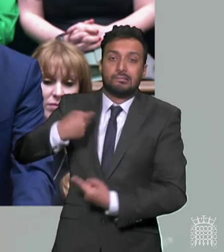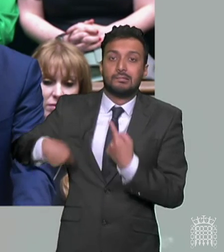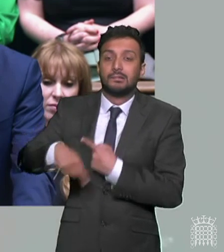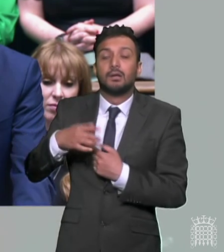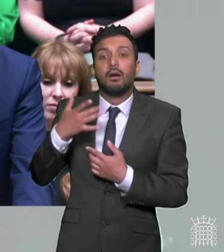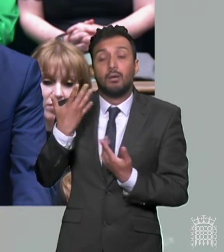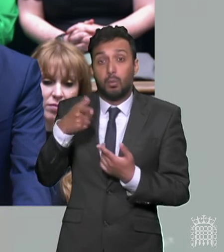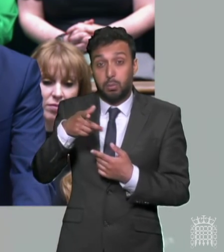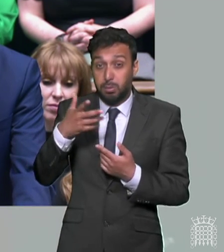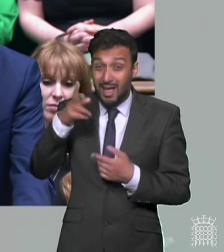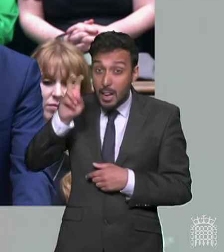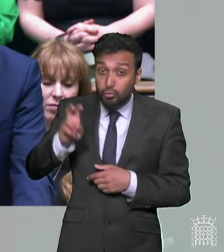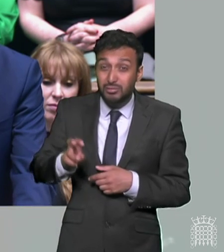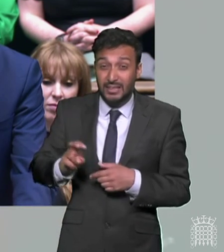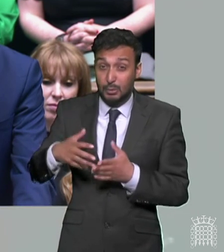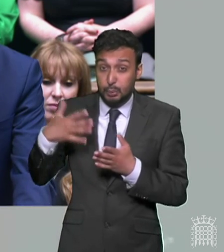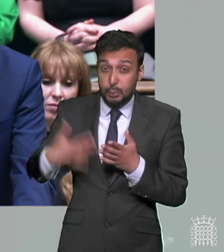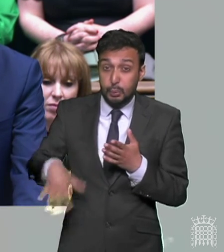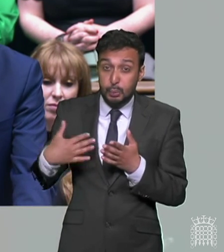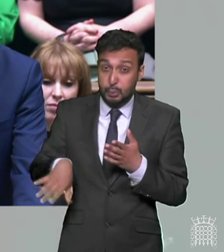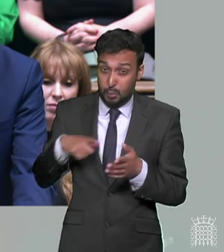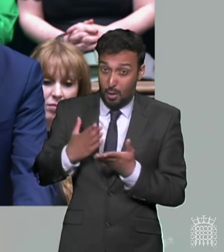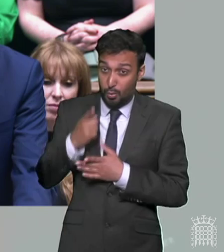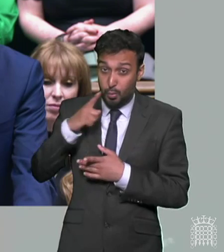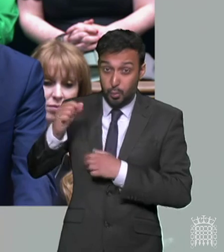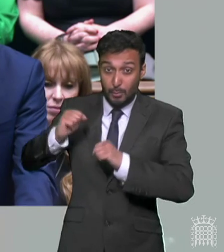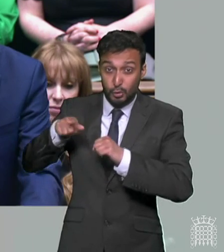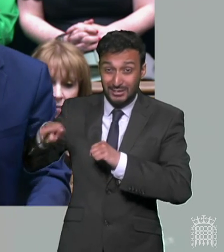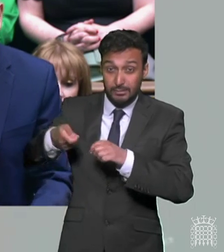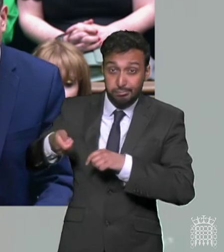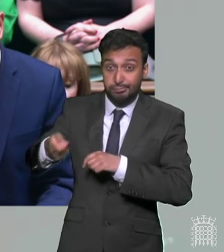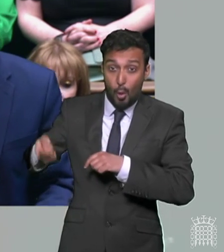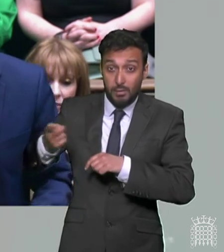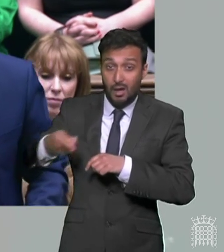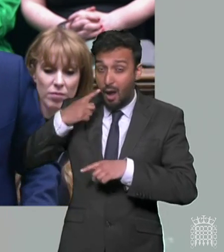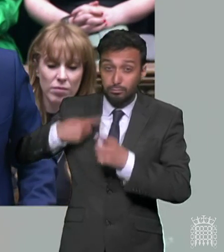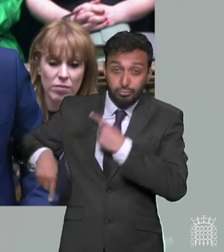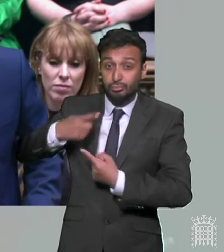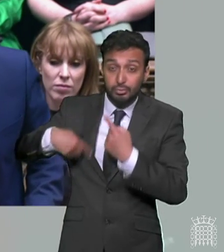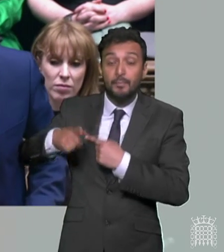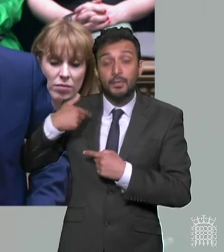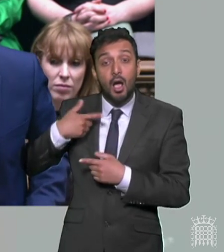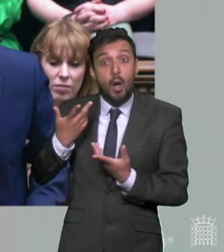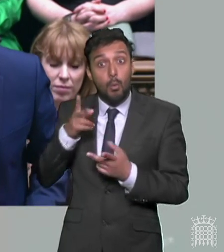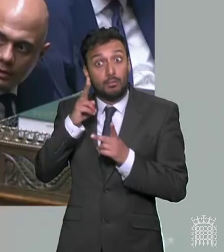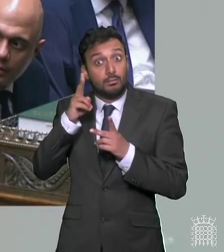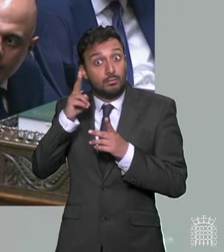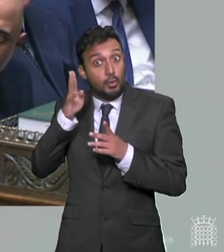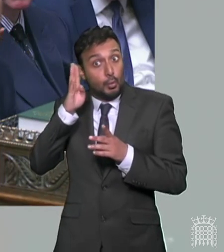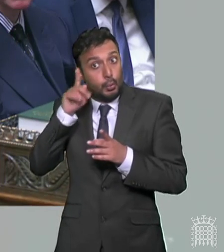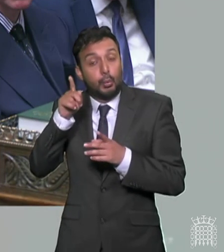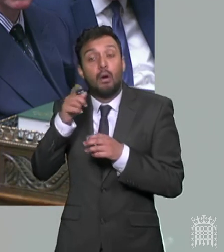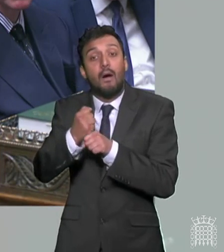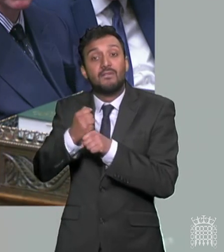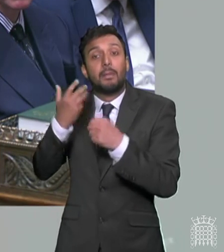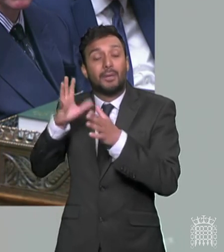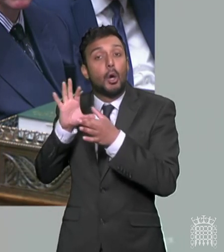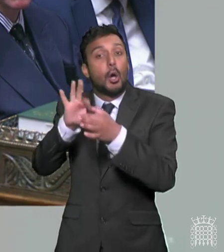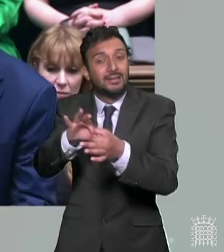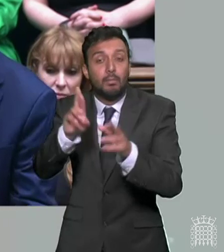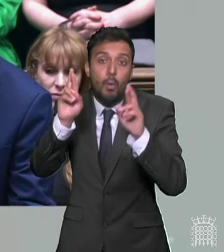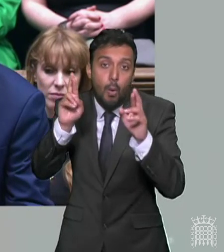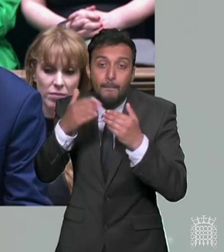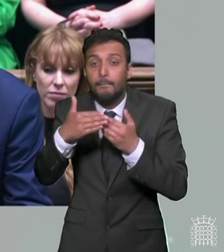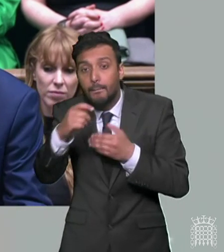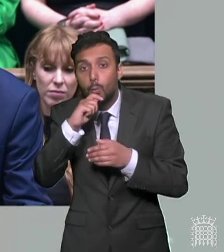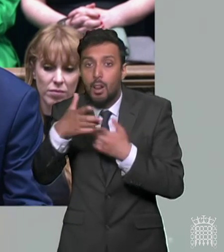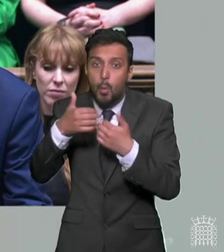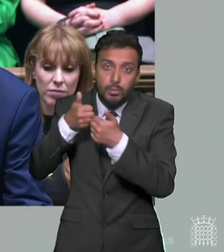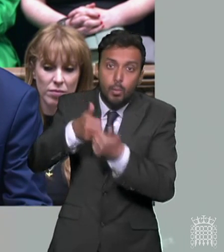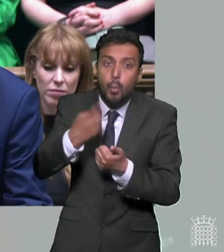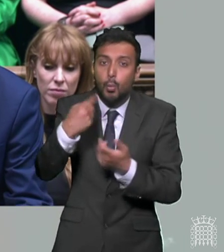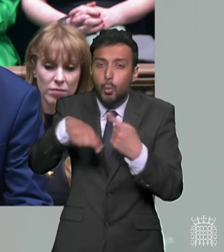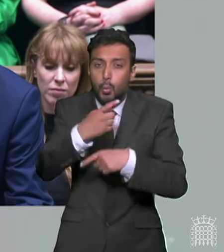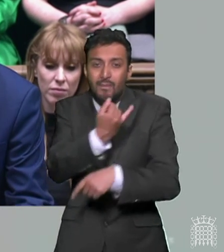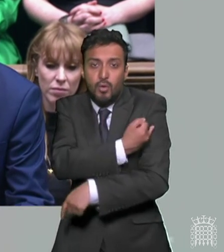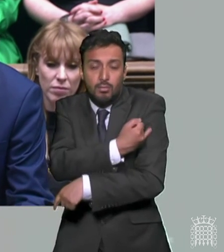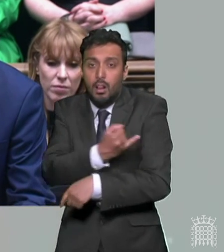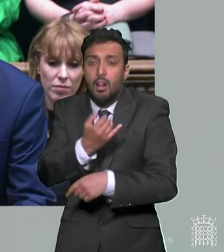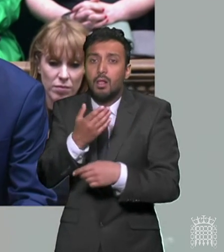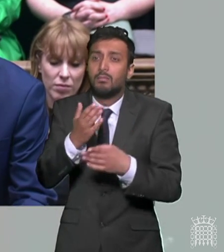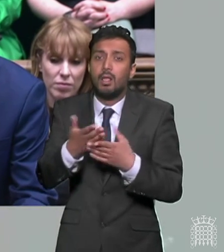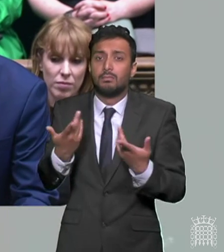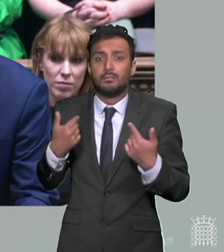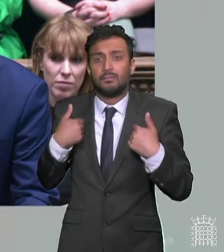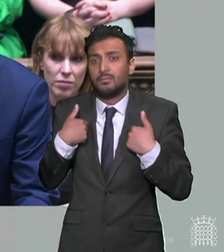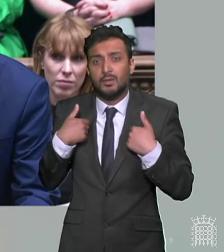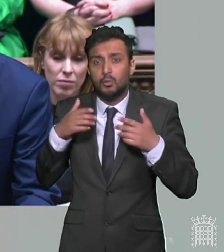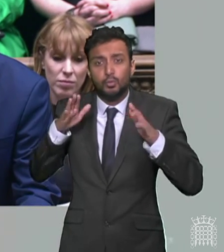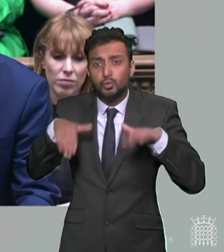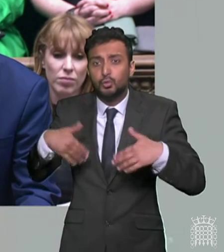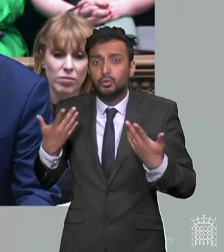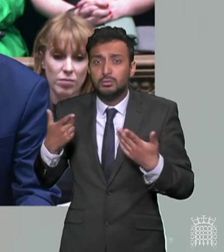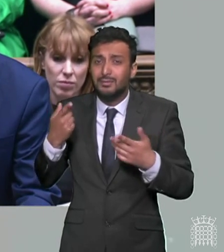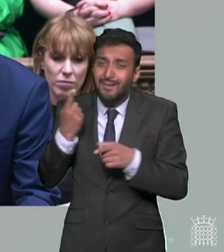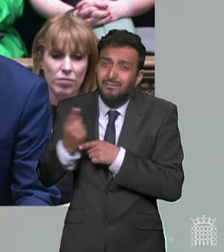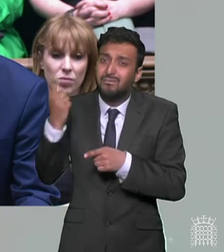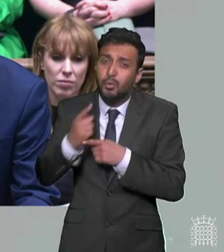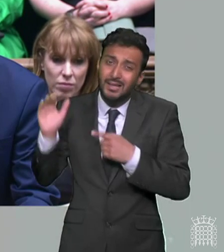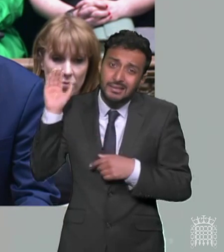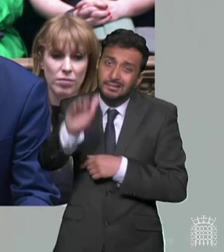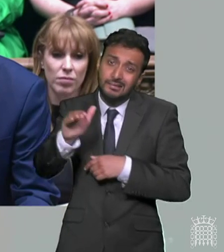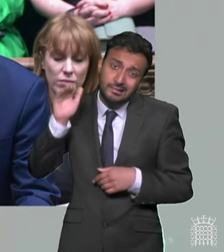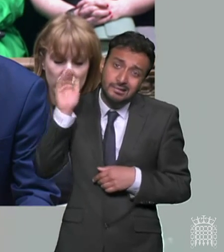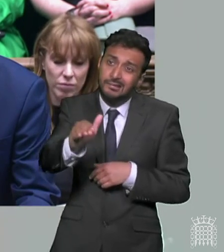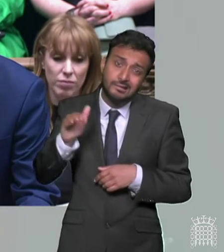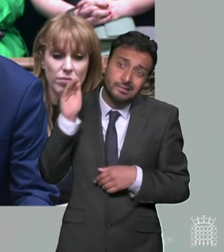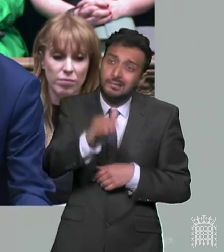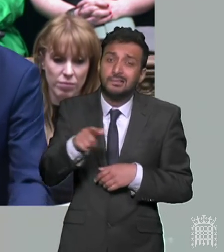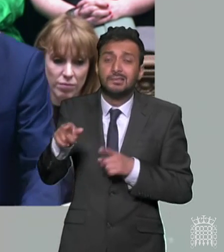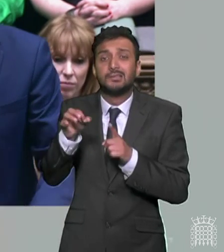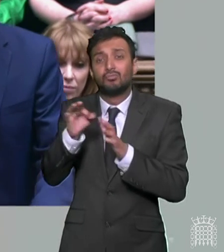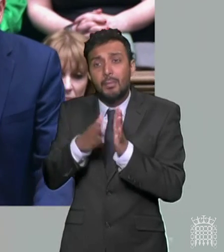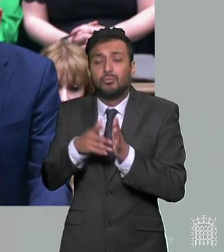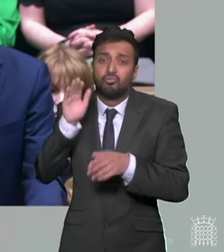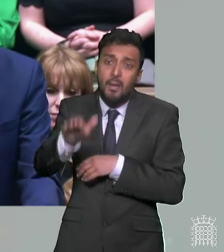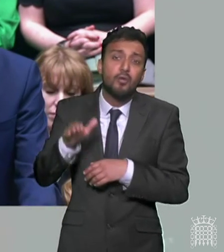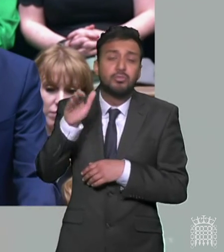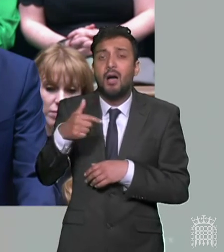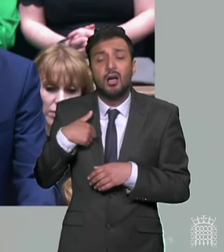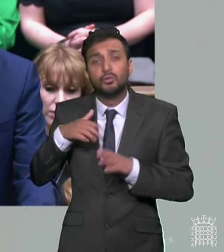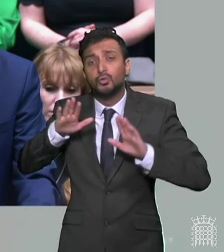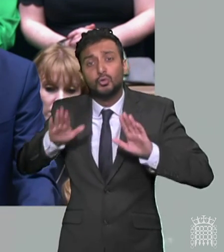I am glad that as a result, Government officials got in touch with Phoenix yesterday, and I hope that will result in more support for people who are vulnerable, but it should not be left to Labour to turn up week after week to make the Prime Minister aware of the consequences of his dither and delay.